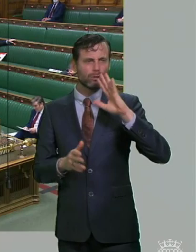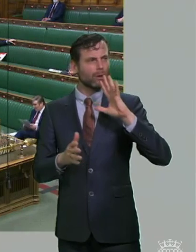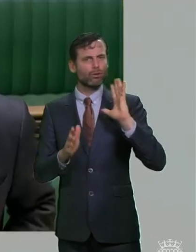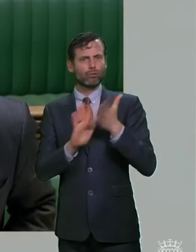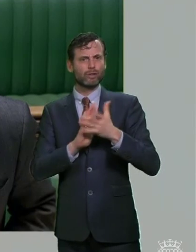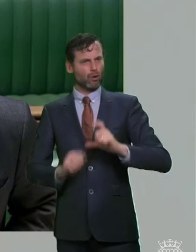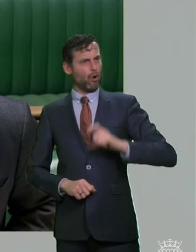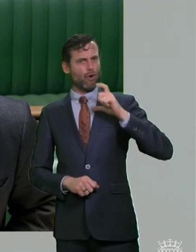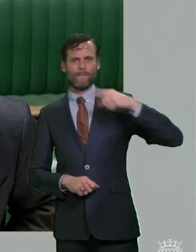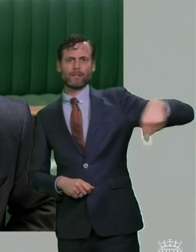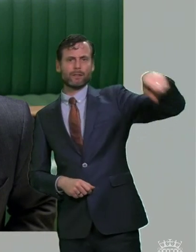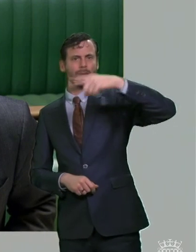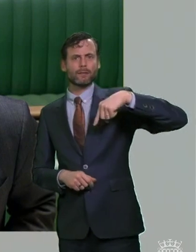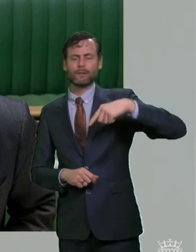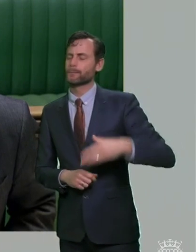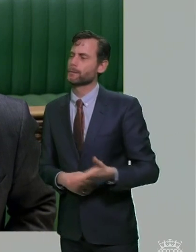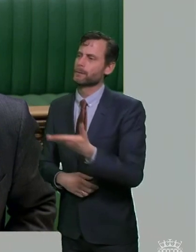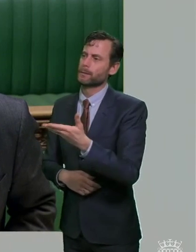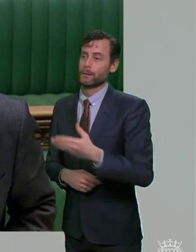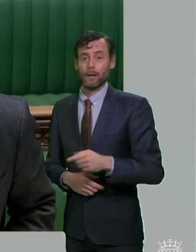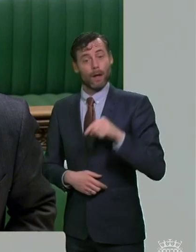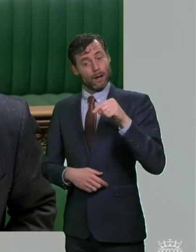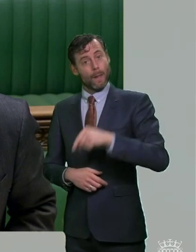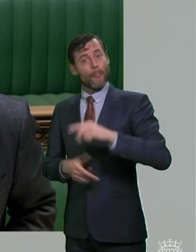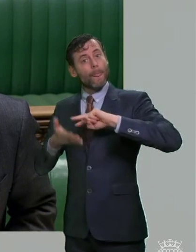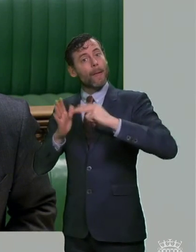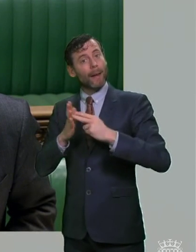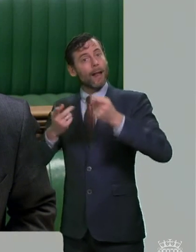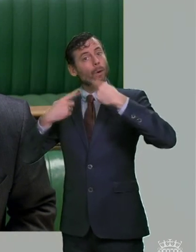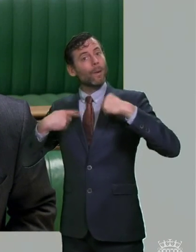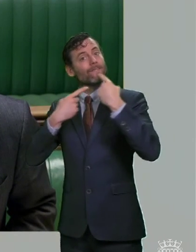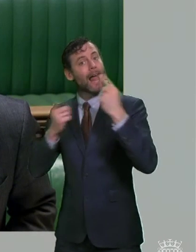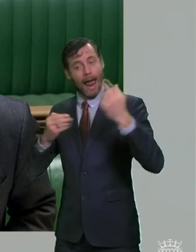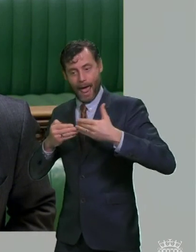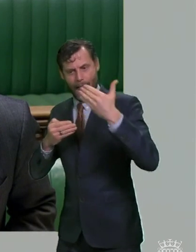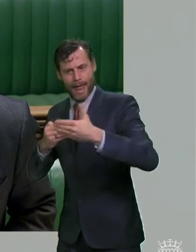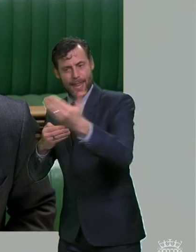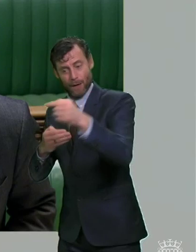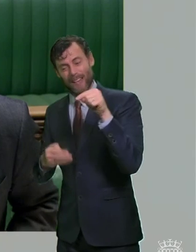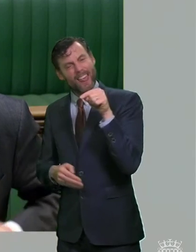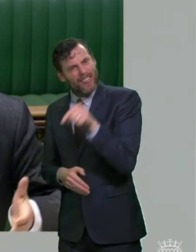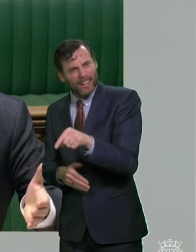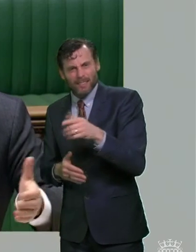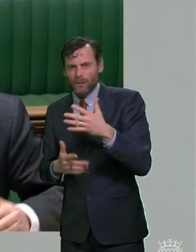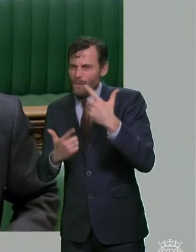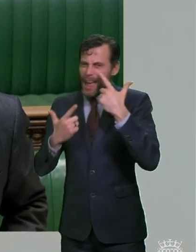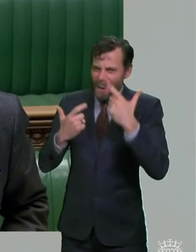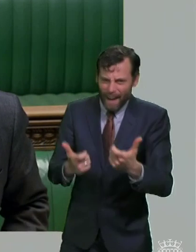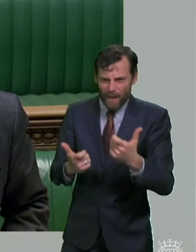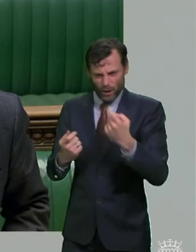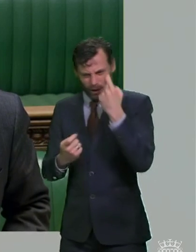The road map that we have set out will, I believe, set us on a cautious but irreversible journey to freedom.